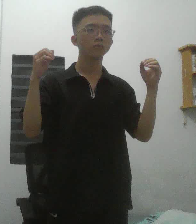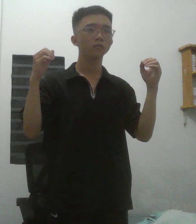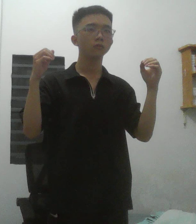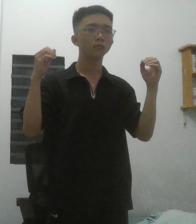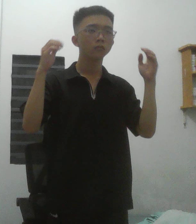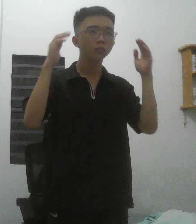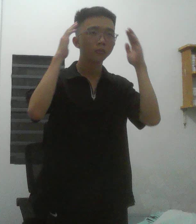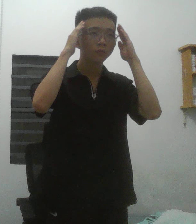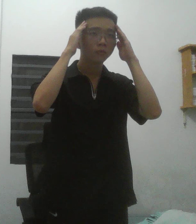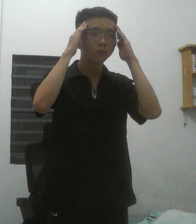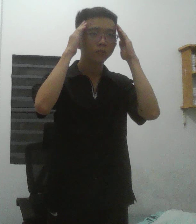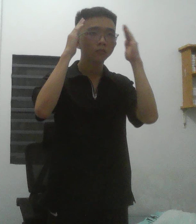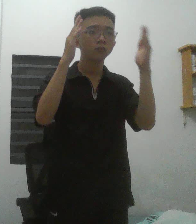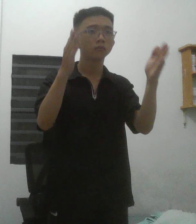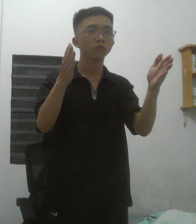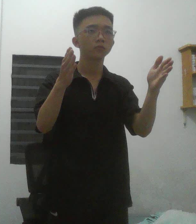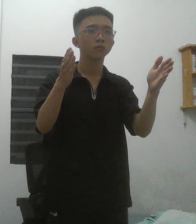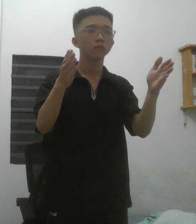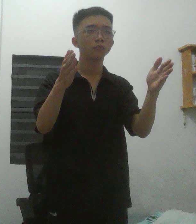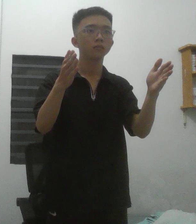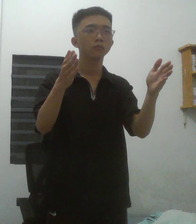quan tam